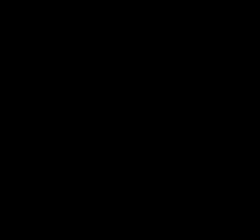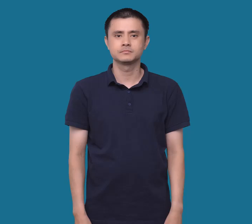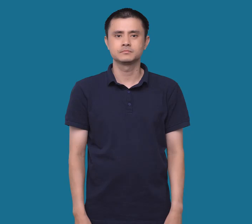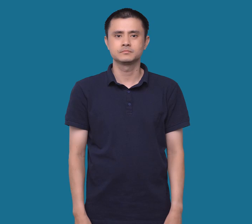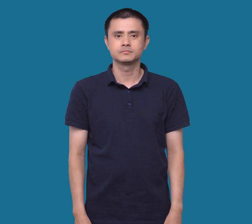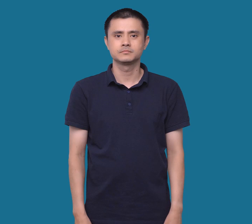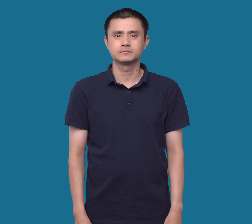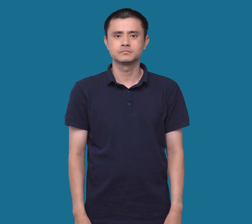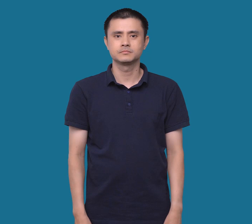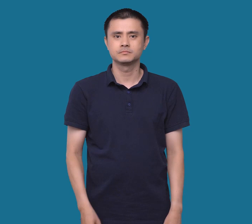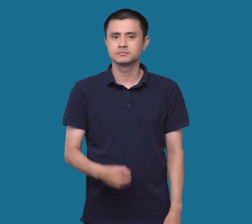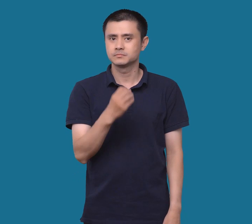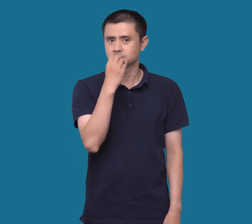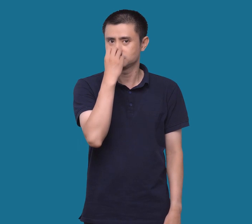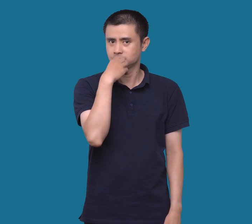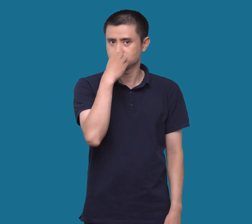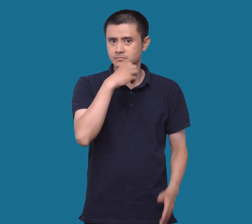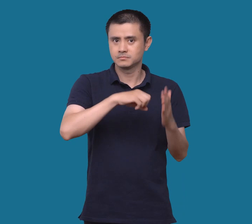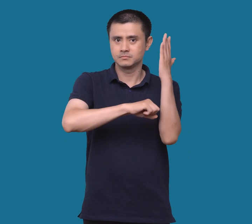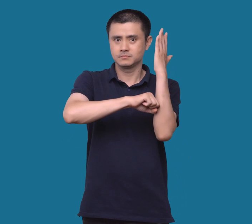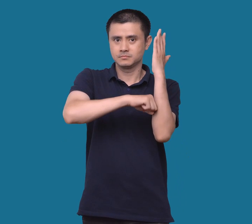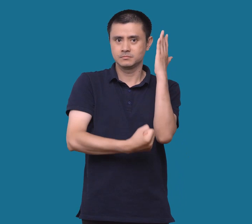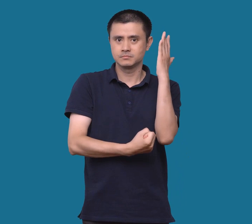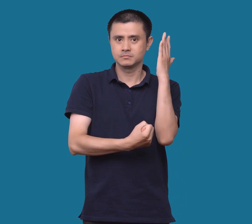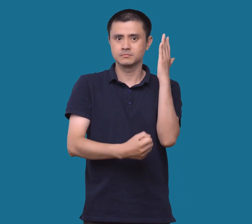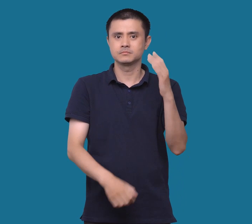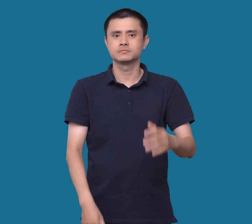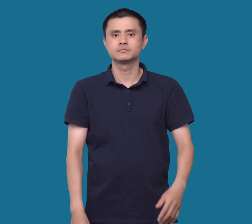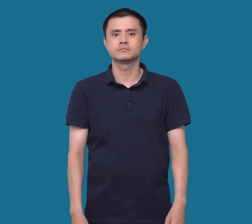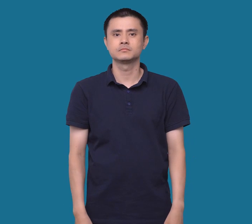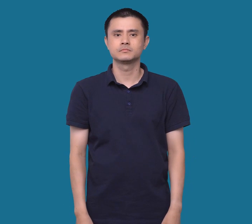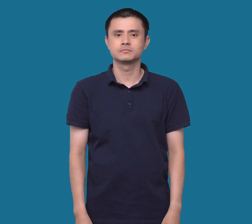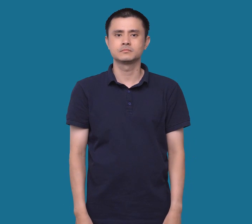bẻ ngô